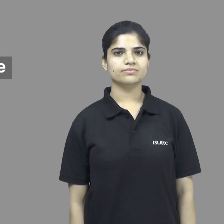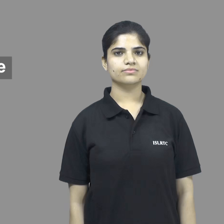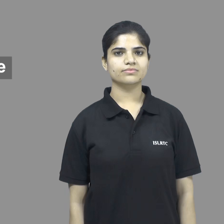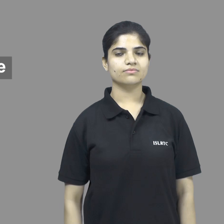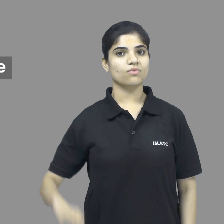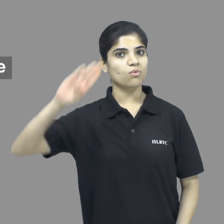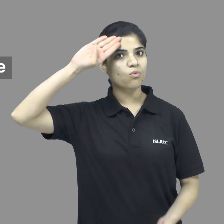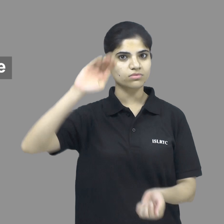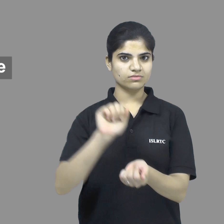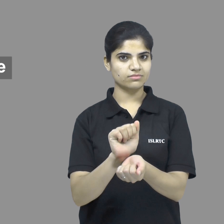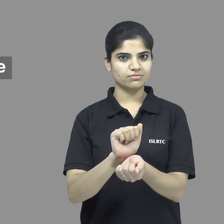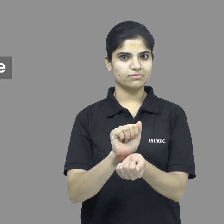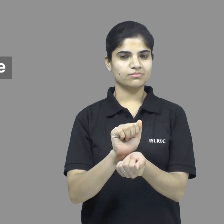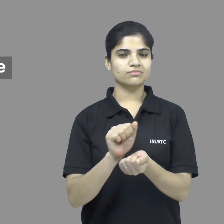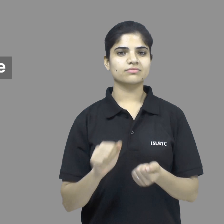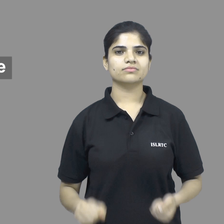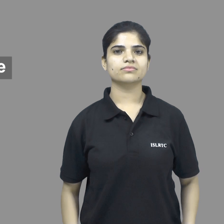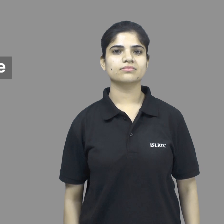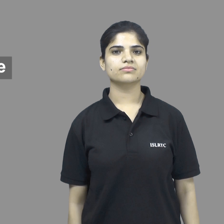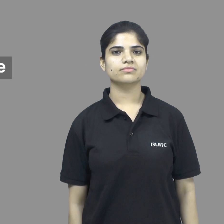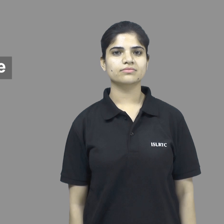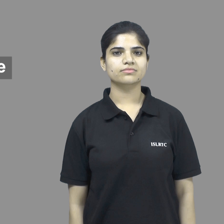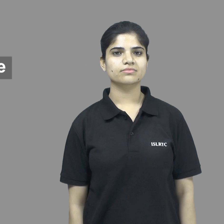Police